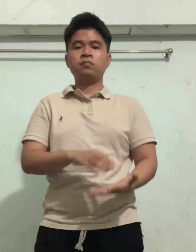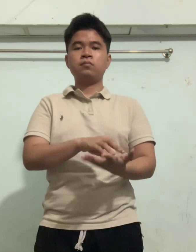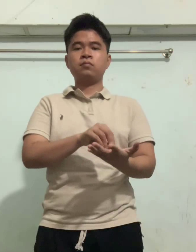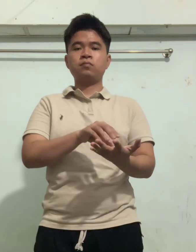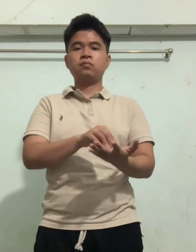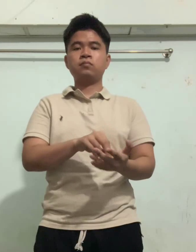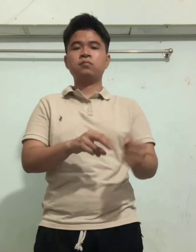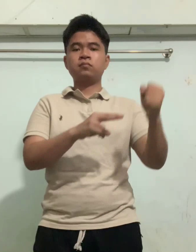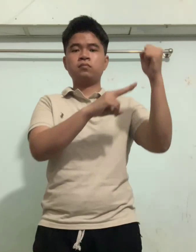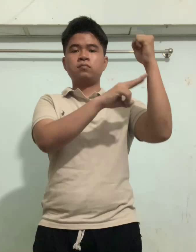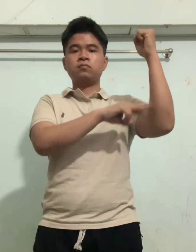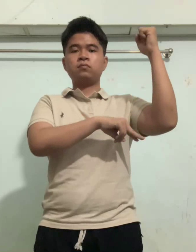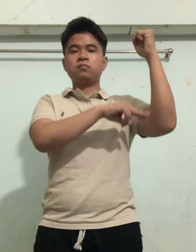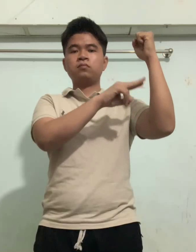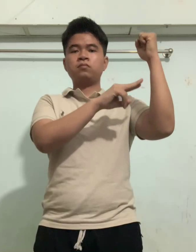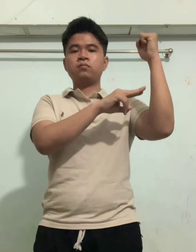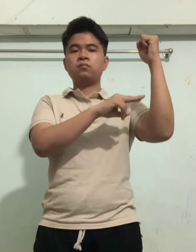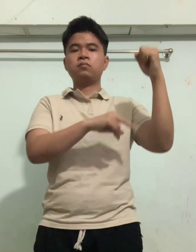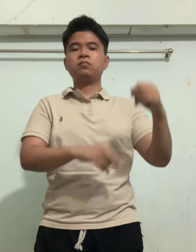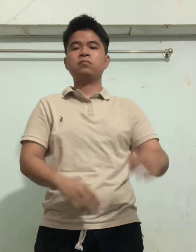tieng viet